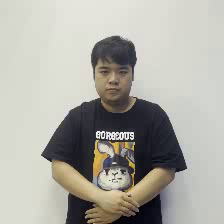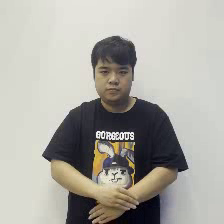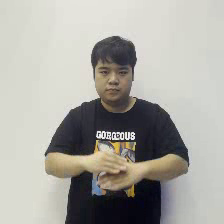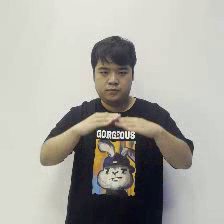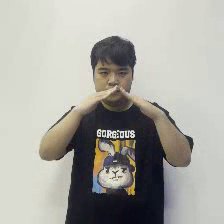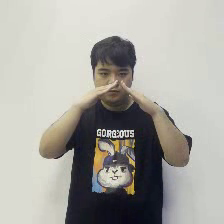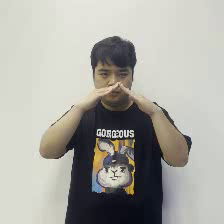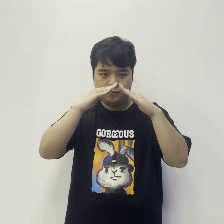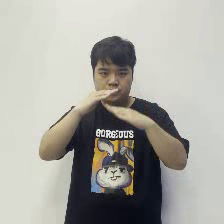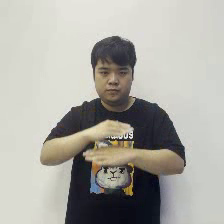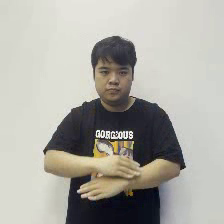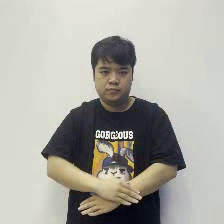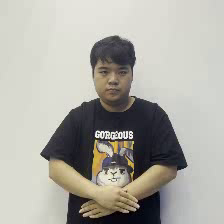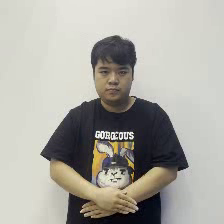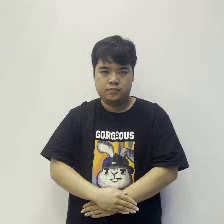Nhà